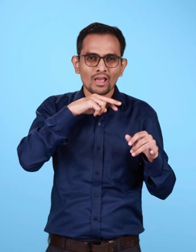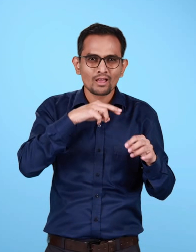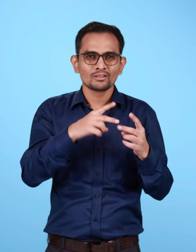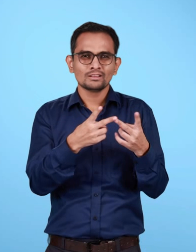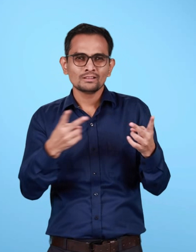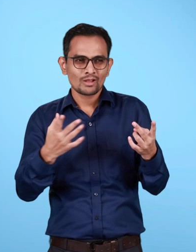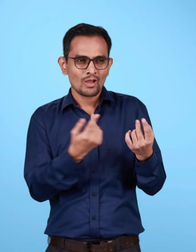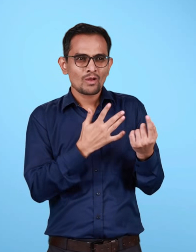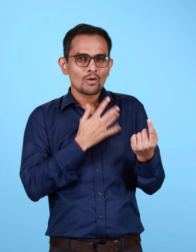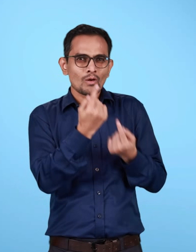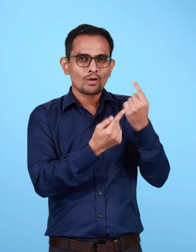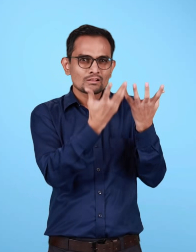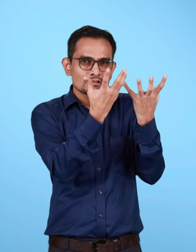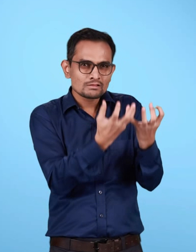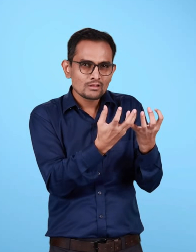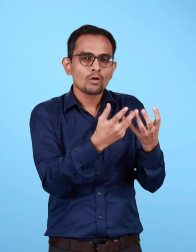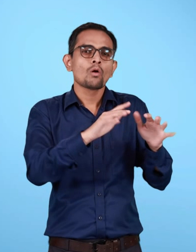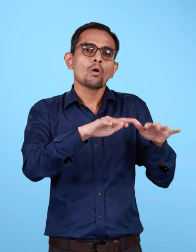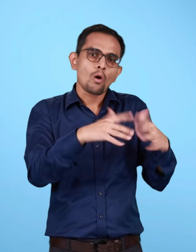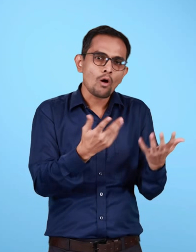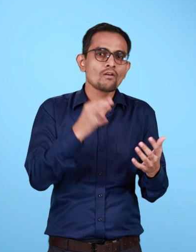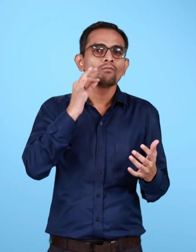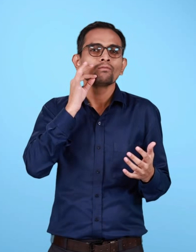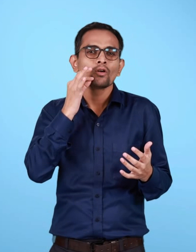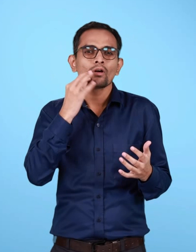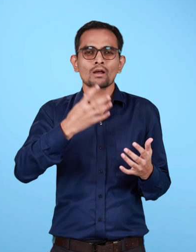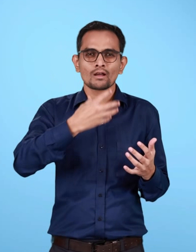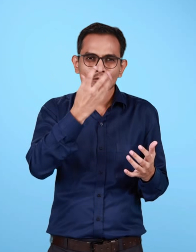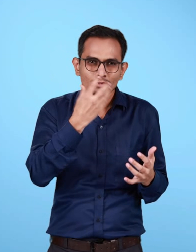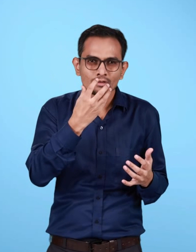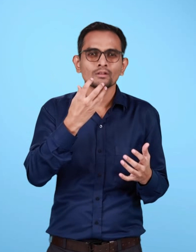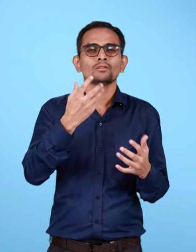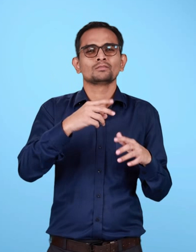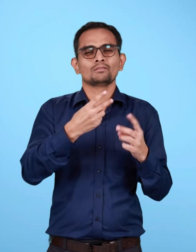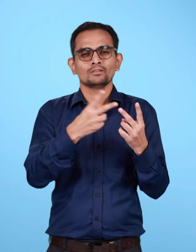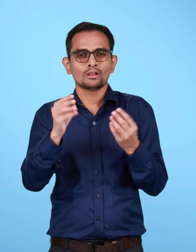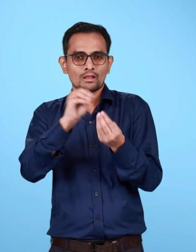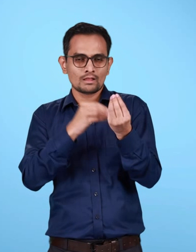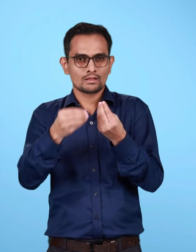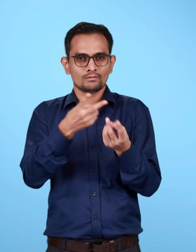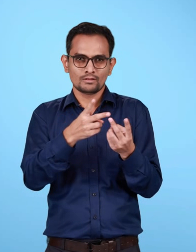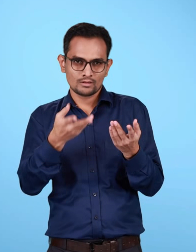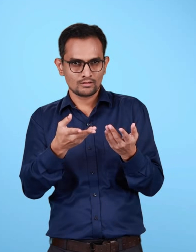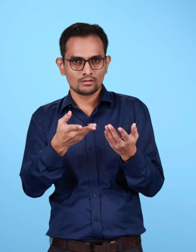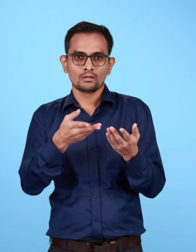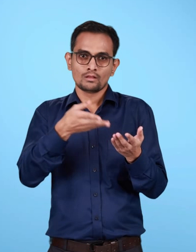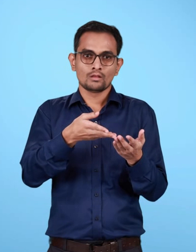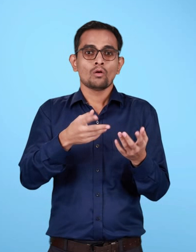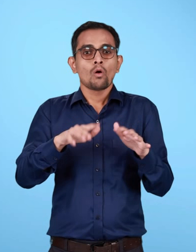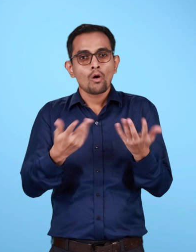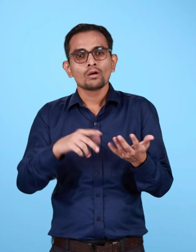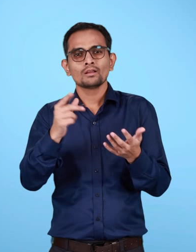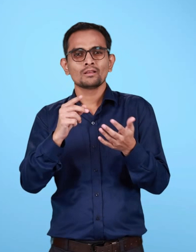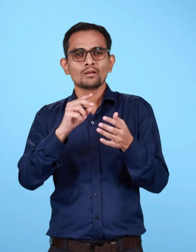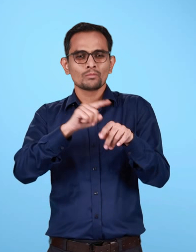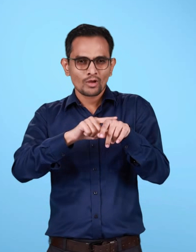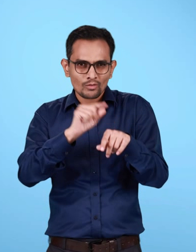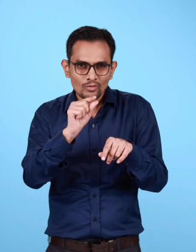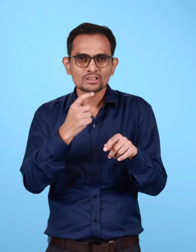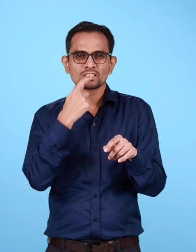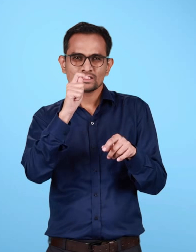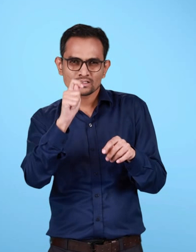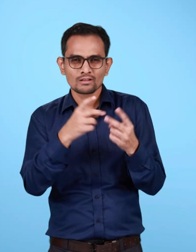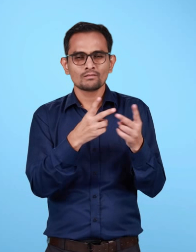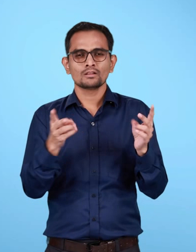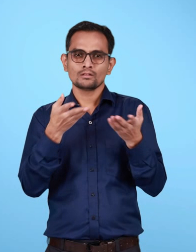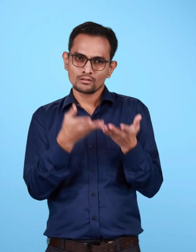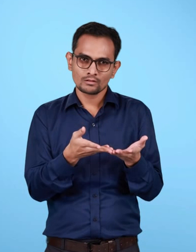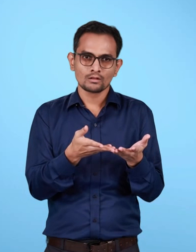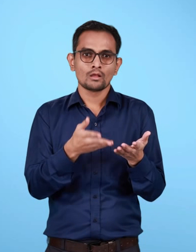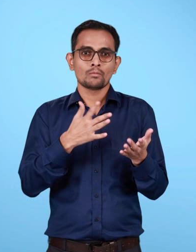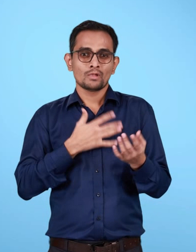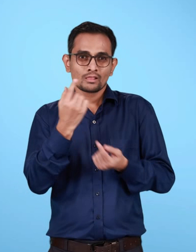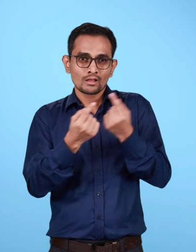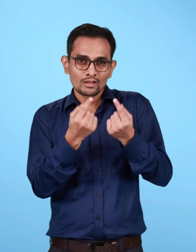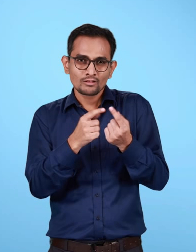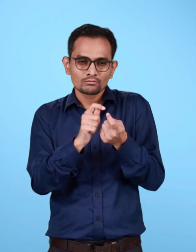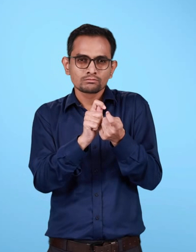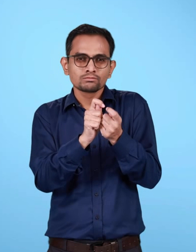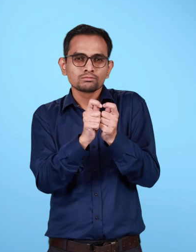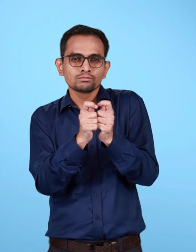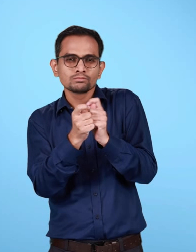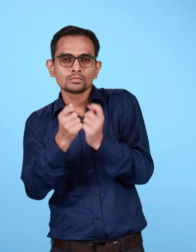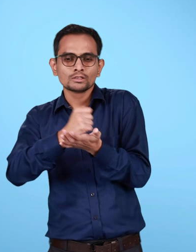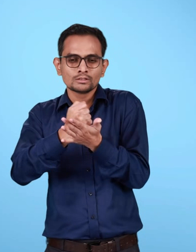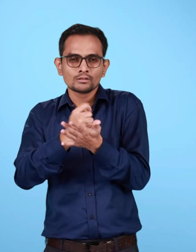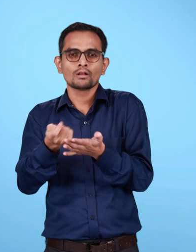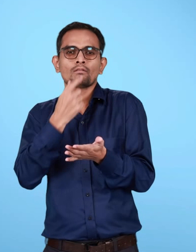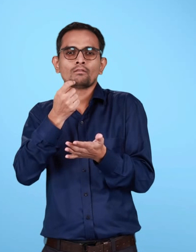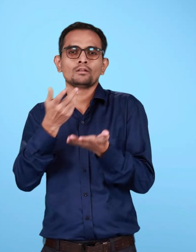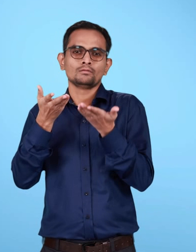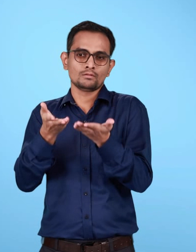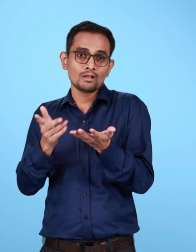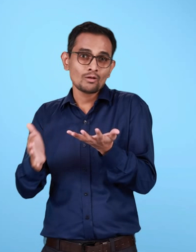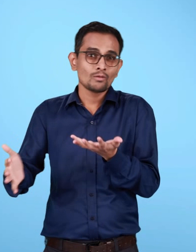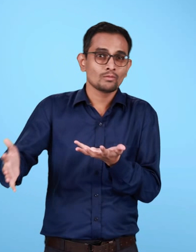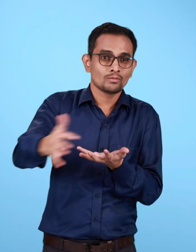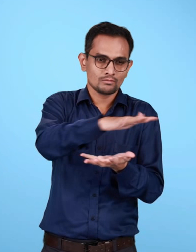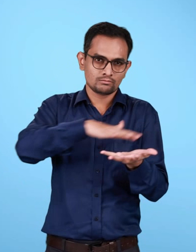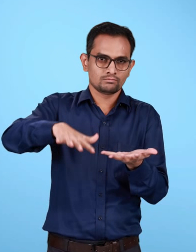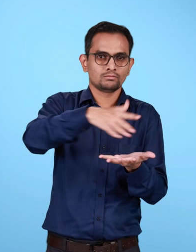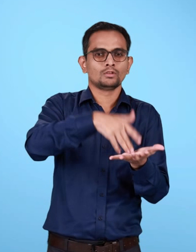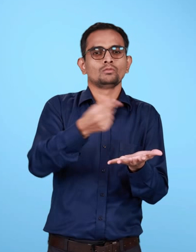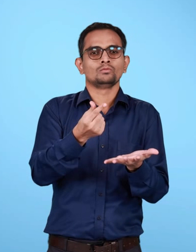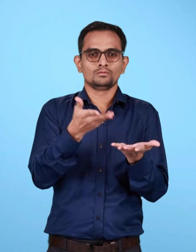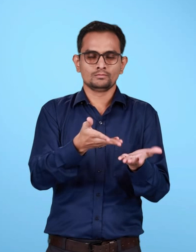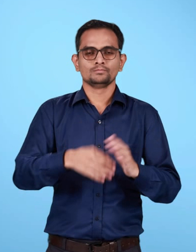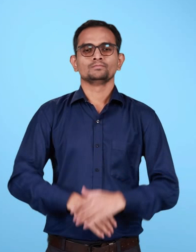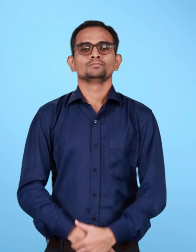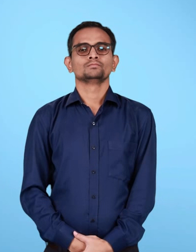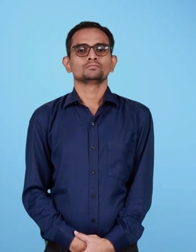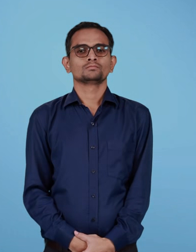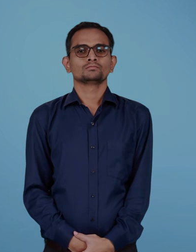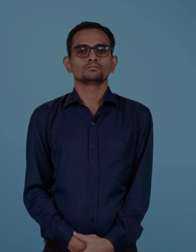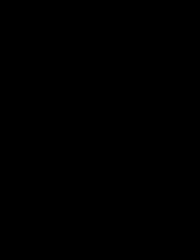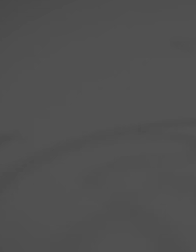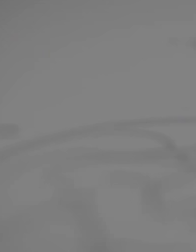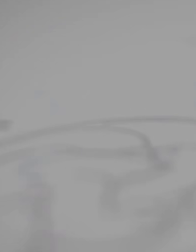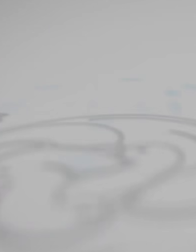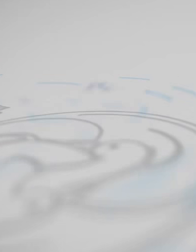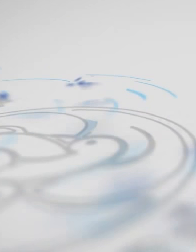like collection of fodder, fruits, nuts or medicinal herbs.